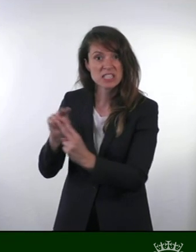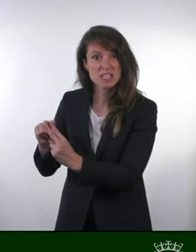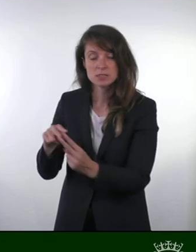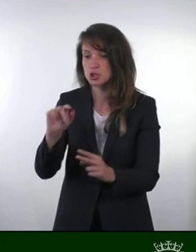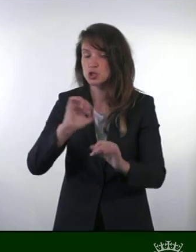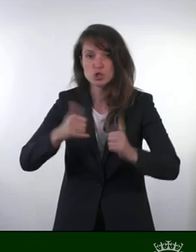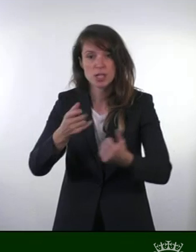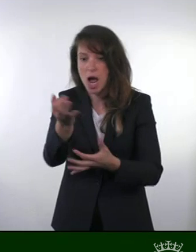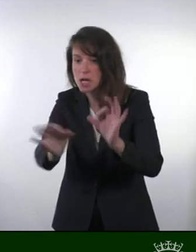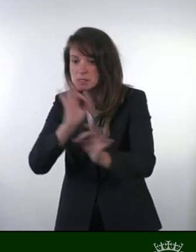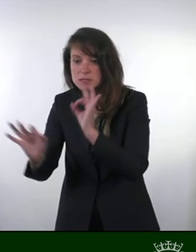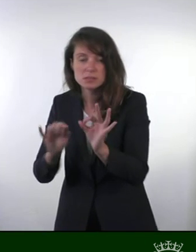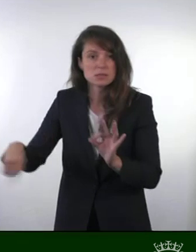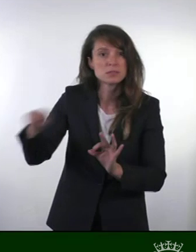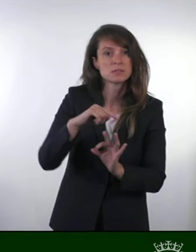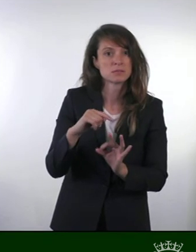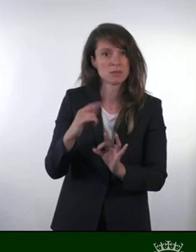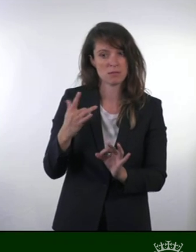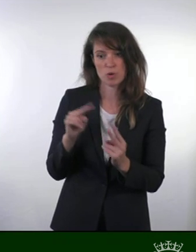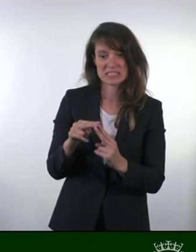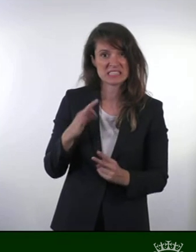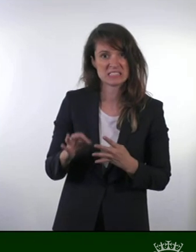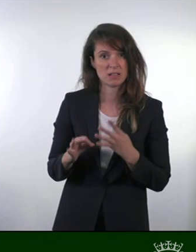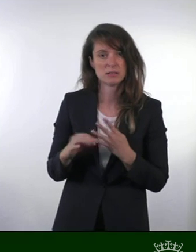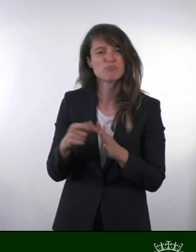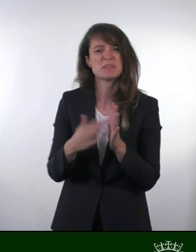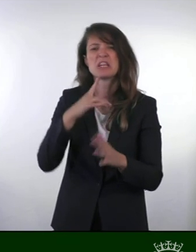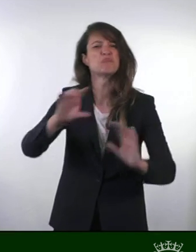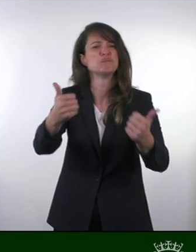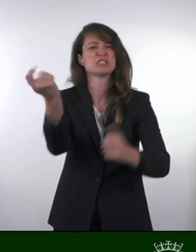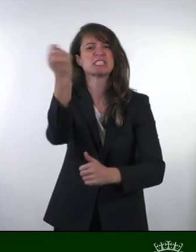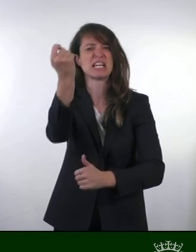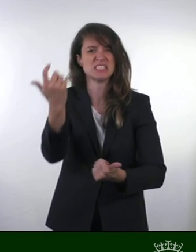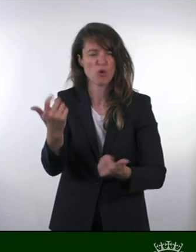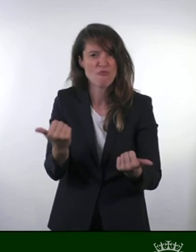The Prime Minister, typically, said it was all a stunning “success”. The updated figures now show that things have got worse;